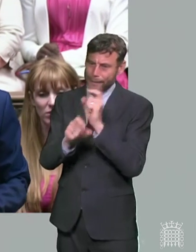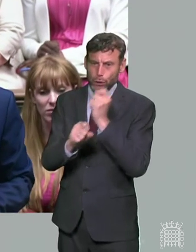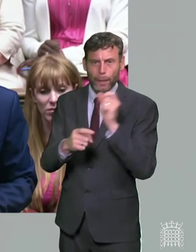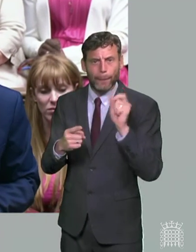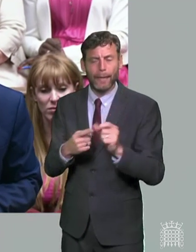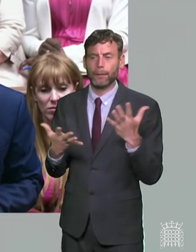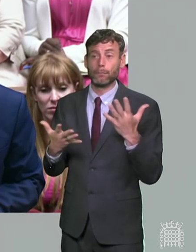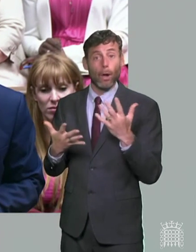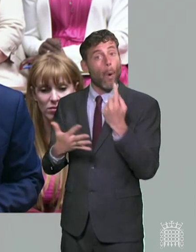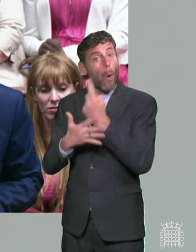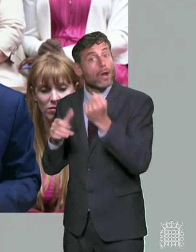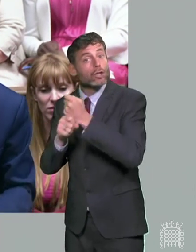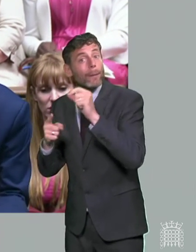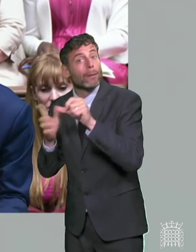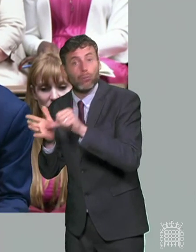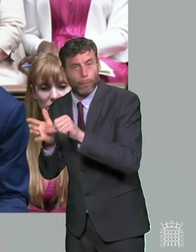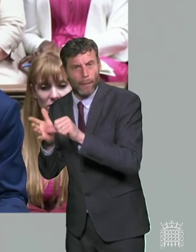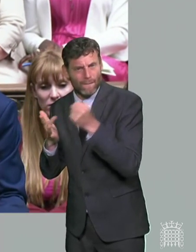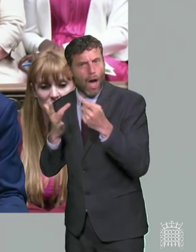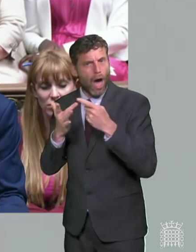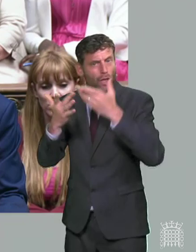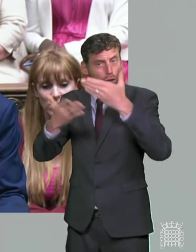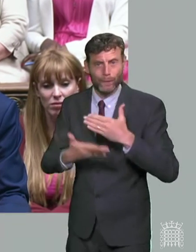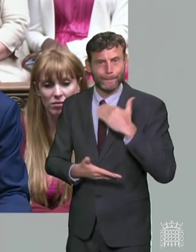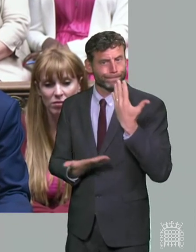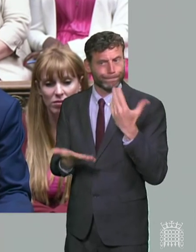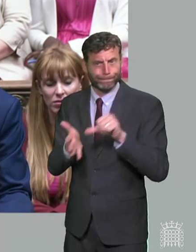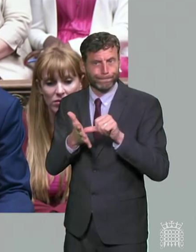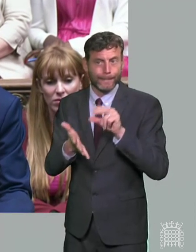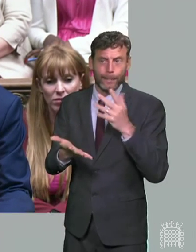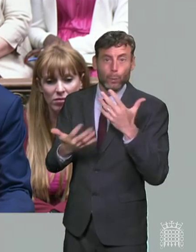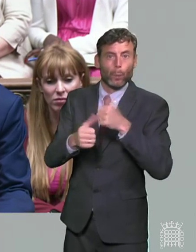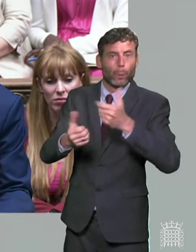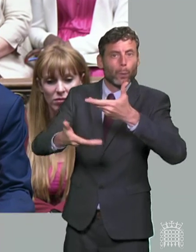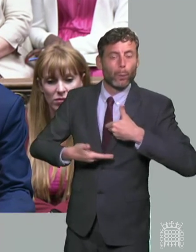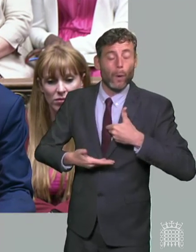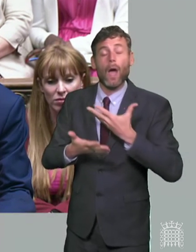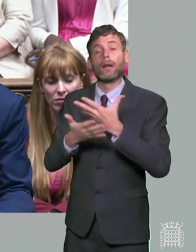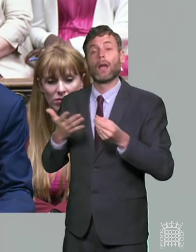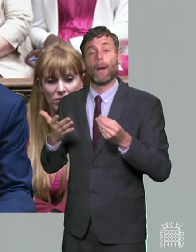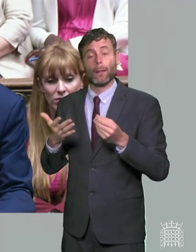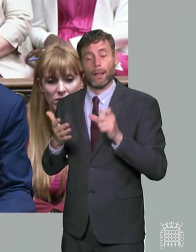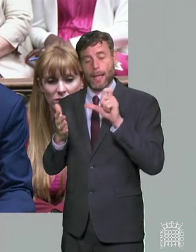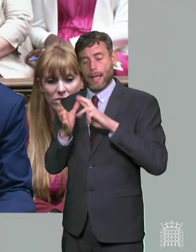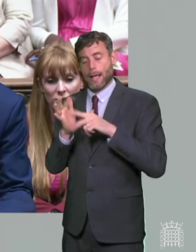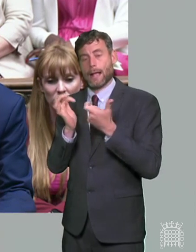Take cancer: for over a decade, waiting times for cancer care have been going up.